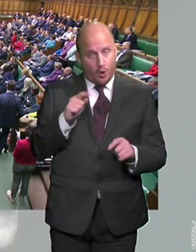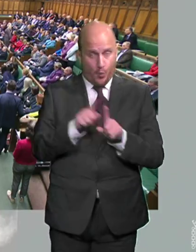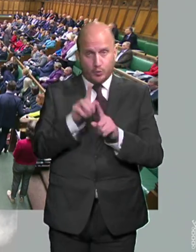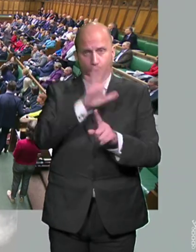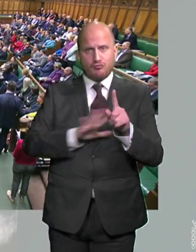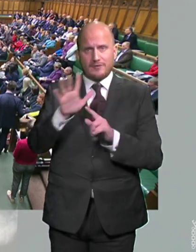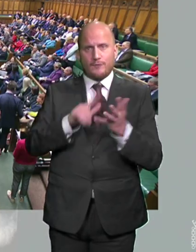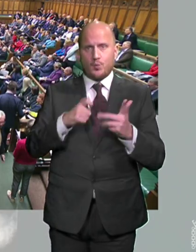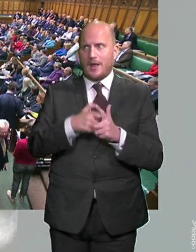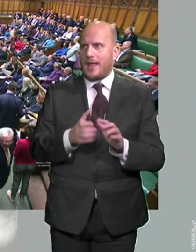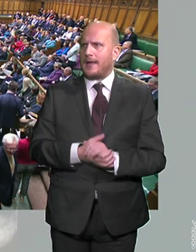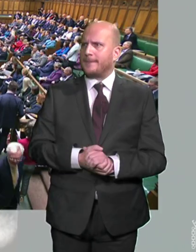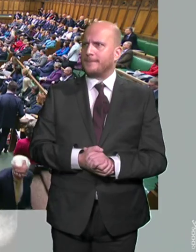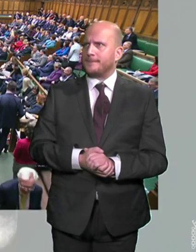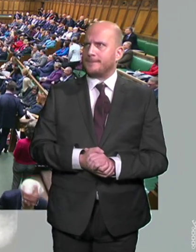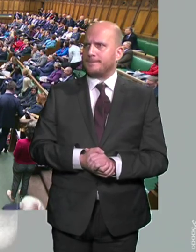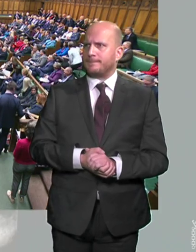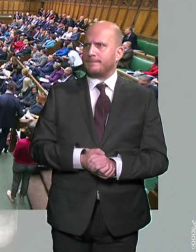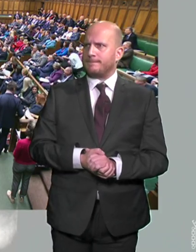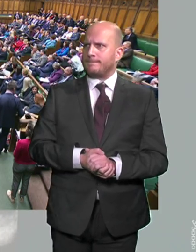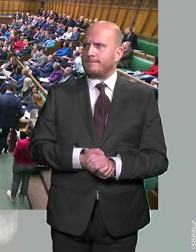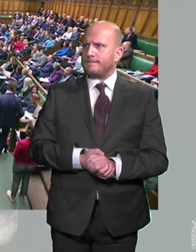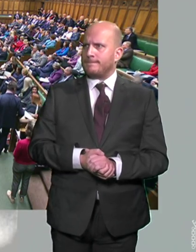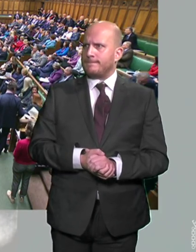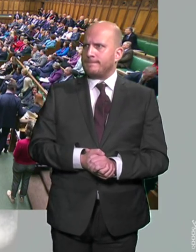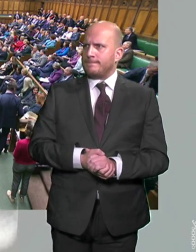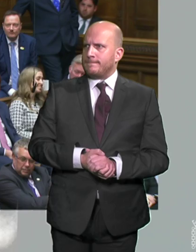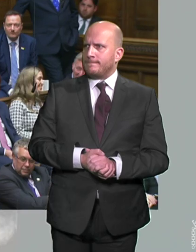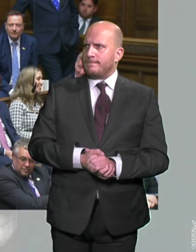Now then.